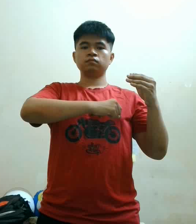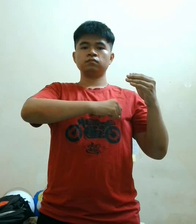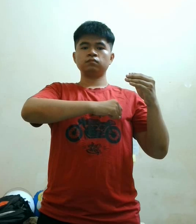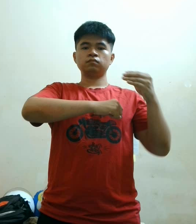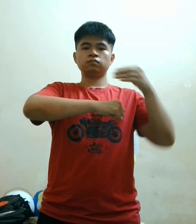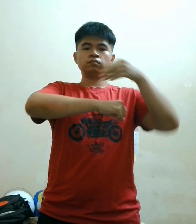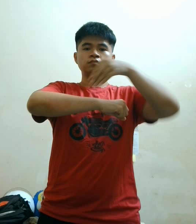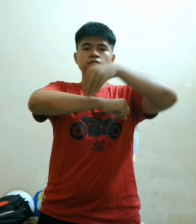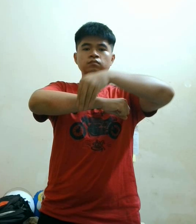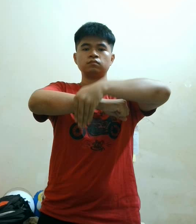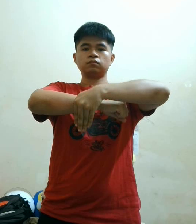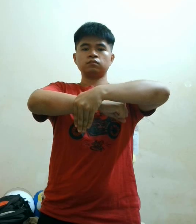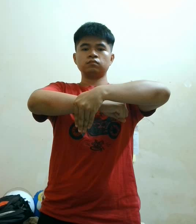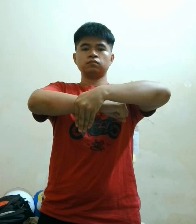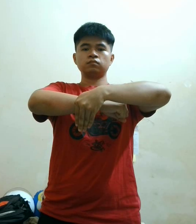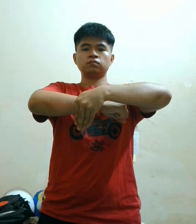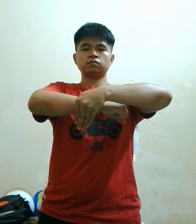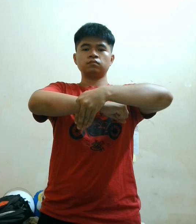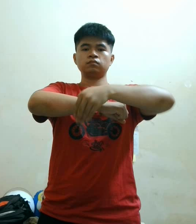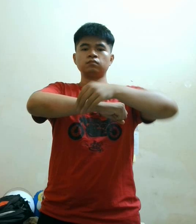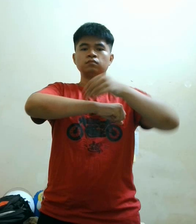buoi chieu